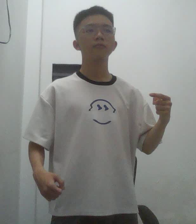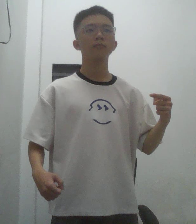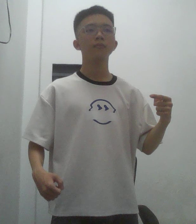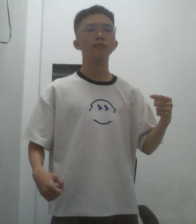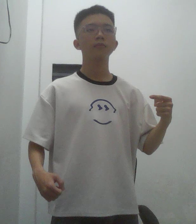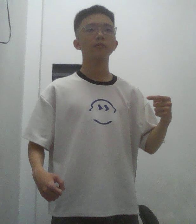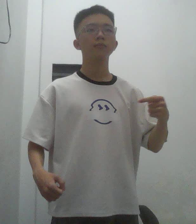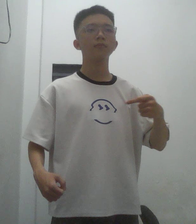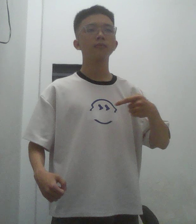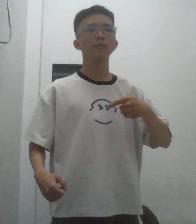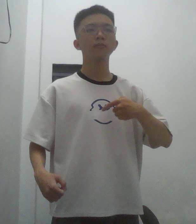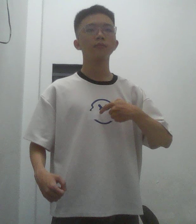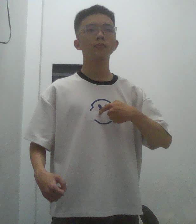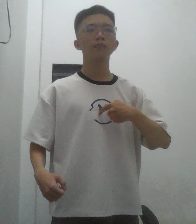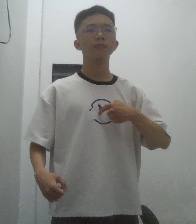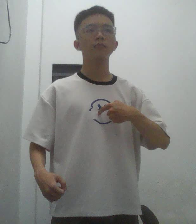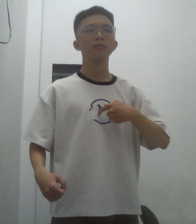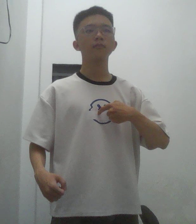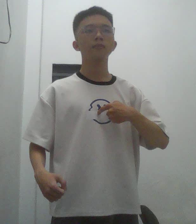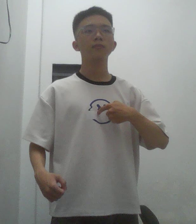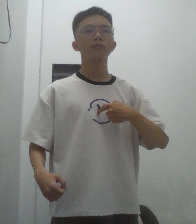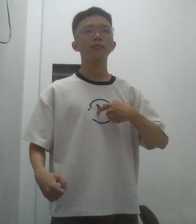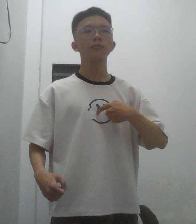toi